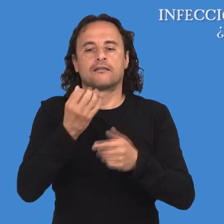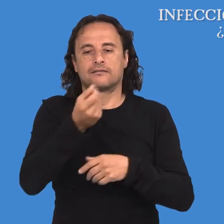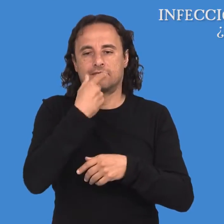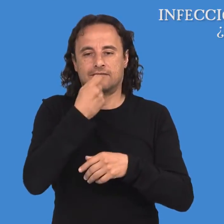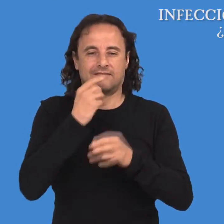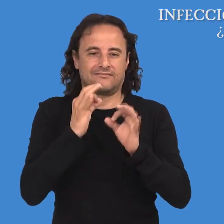droga